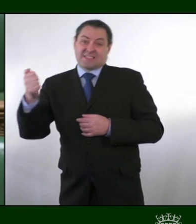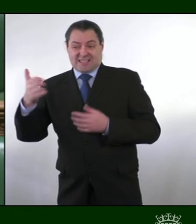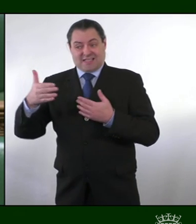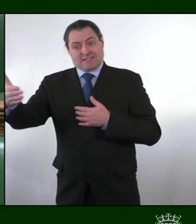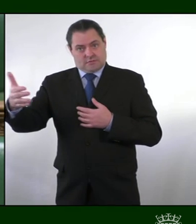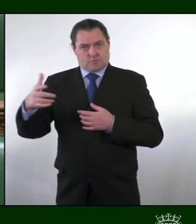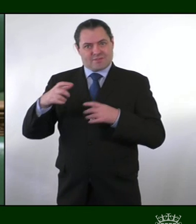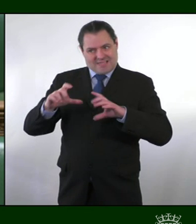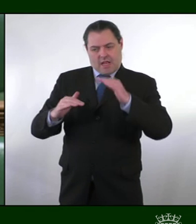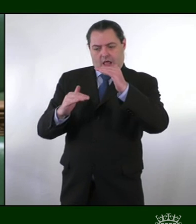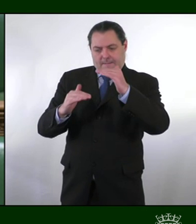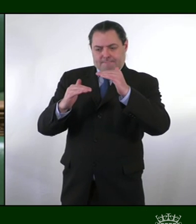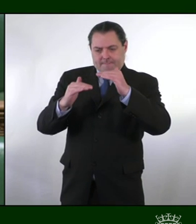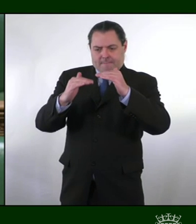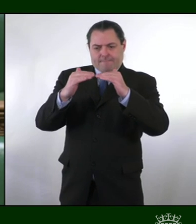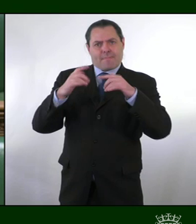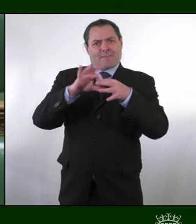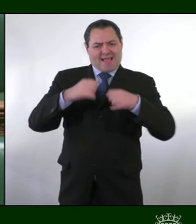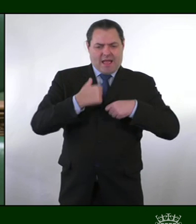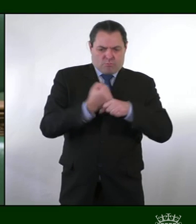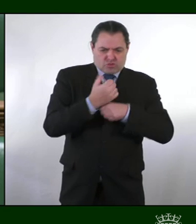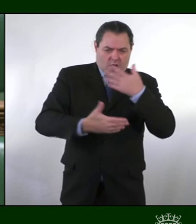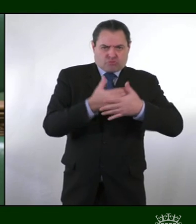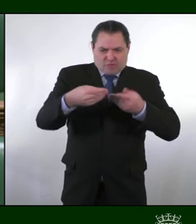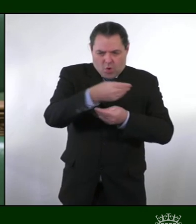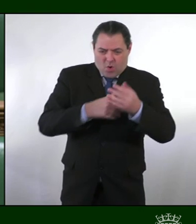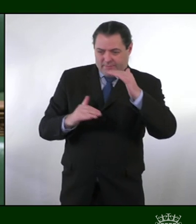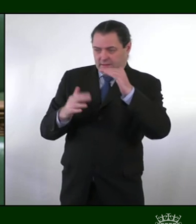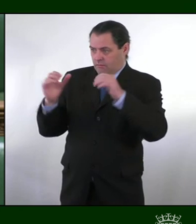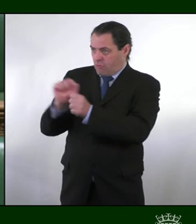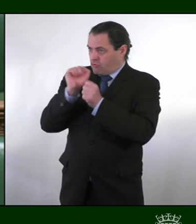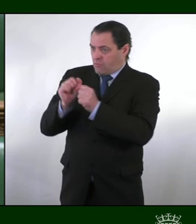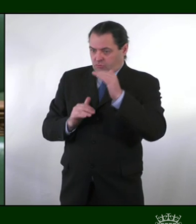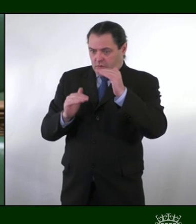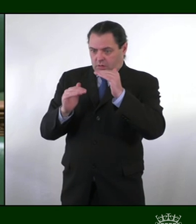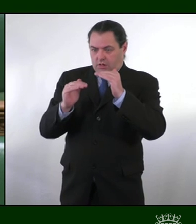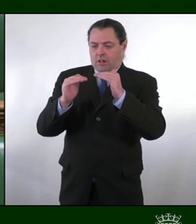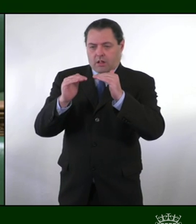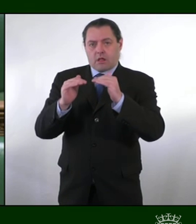High as these costs are, the costs of inaction would have been far higher.